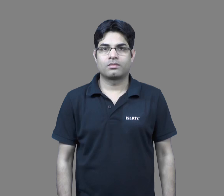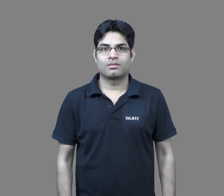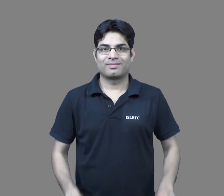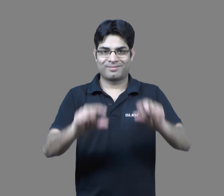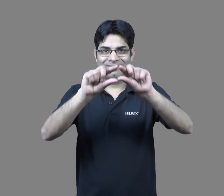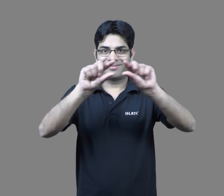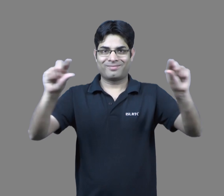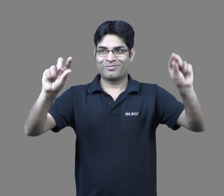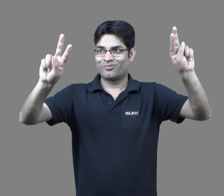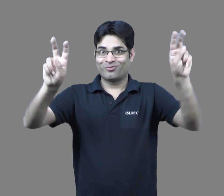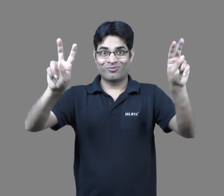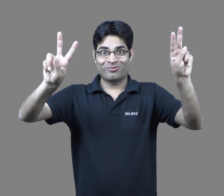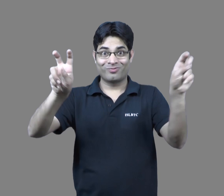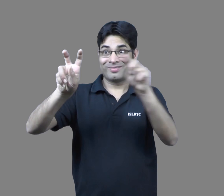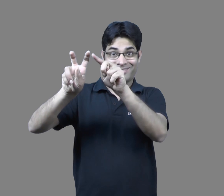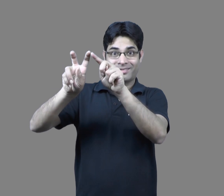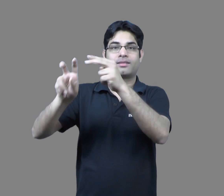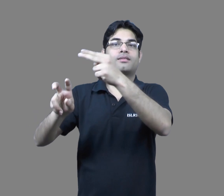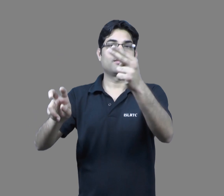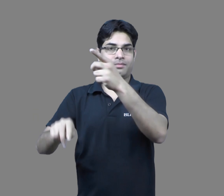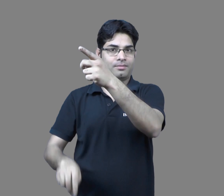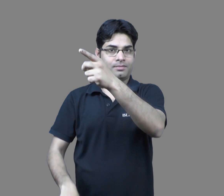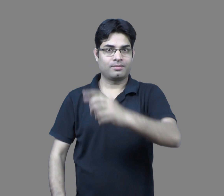Quotation Marks